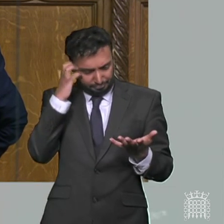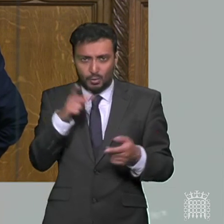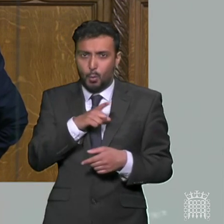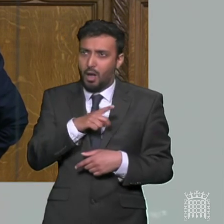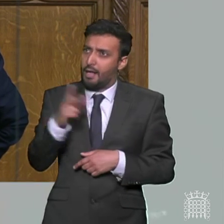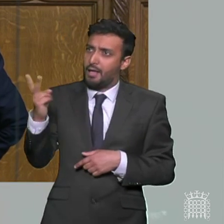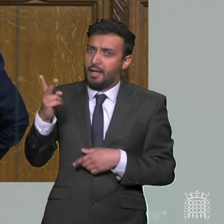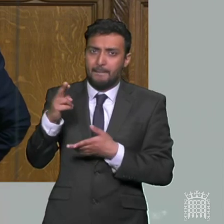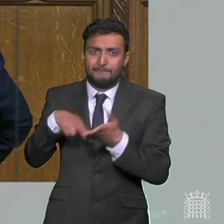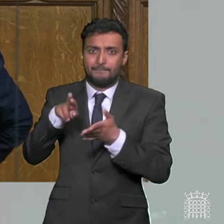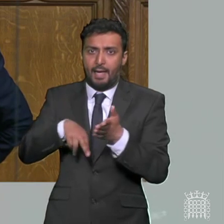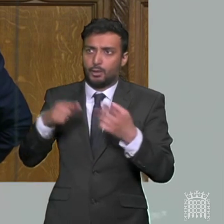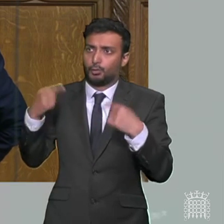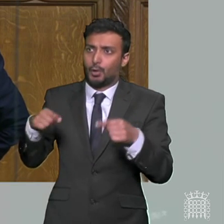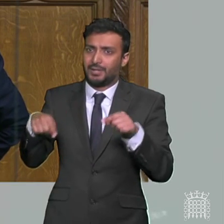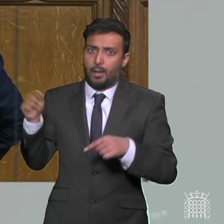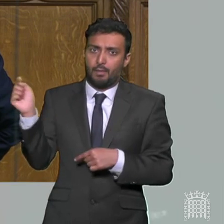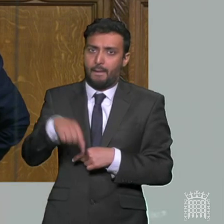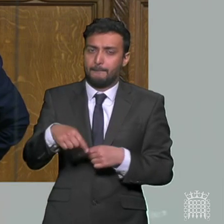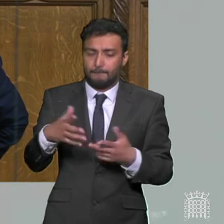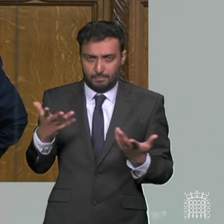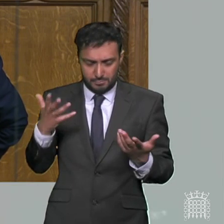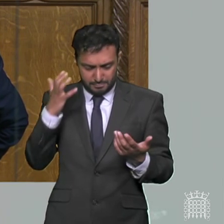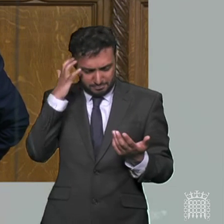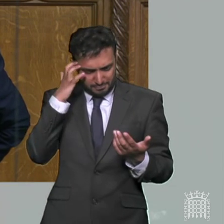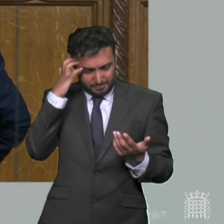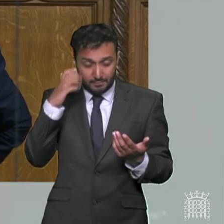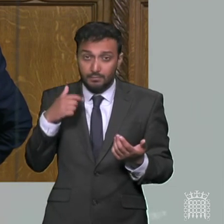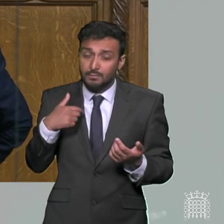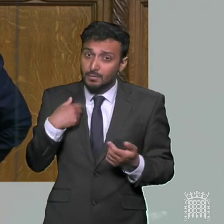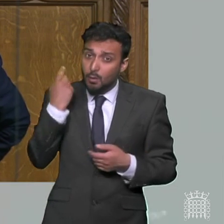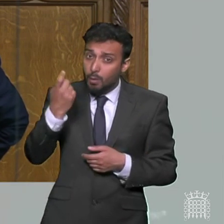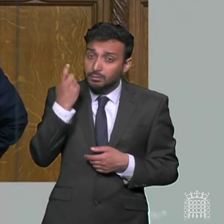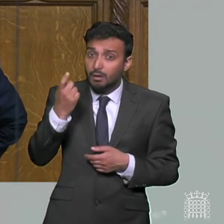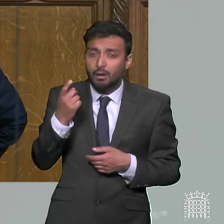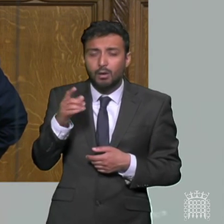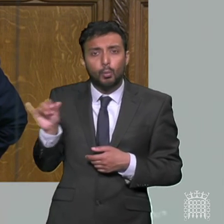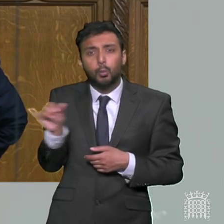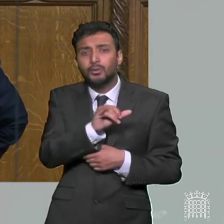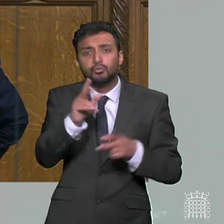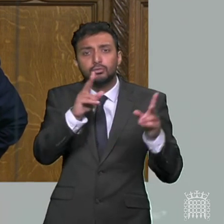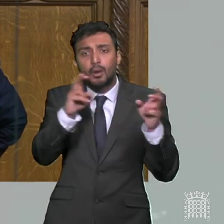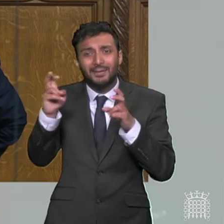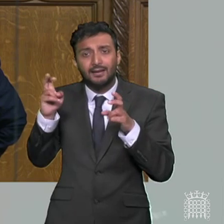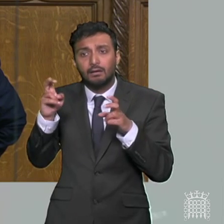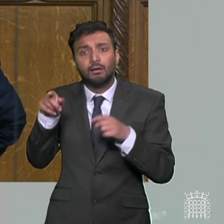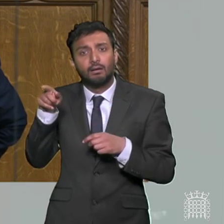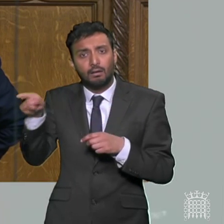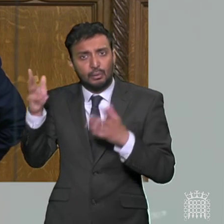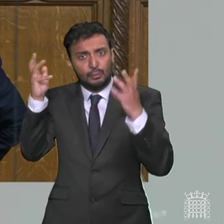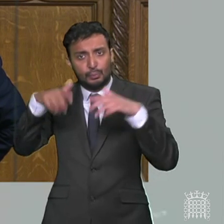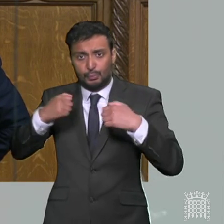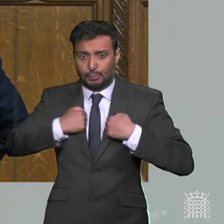I wonder which particular subjects my right honourable Friend the Prime Minister was most concerned about being raised by my Committee.